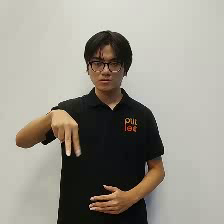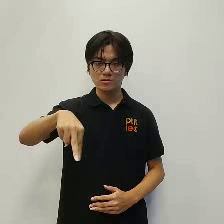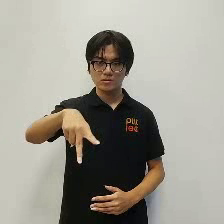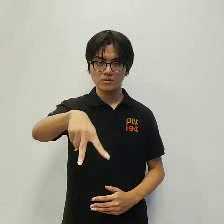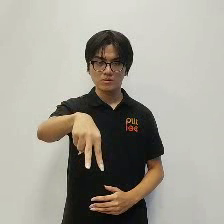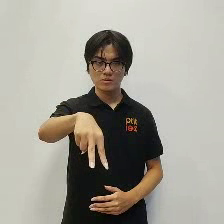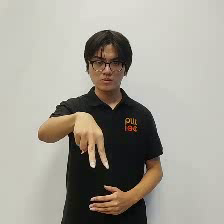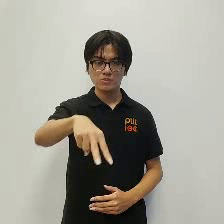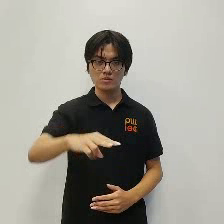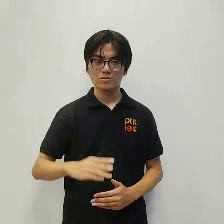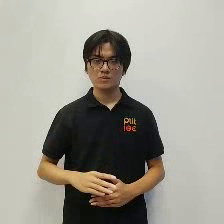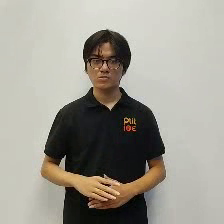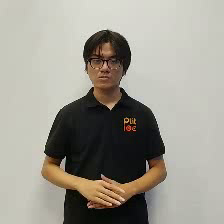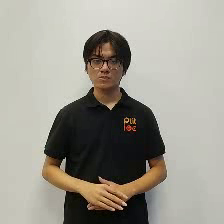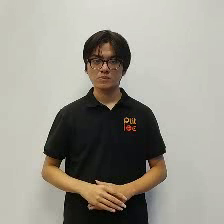Đi